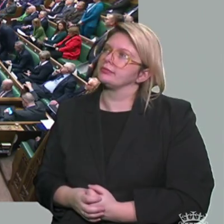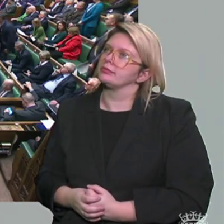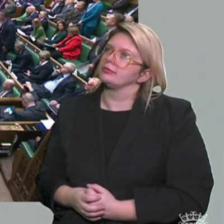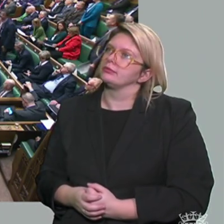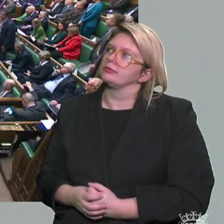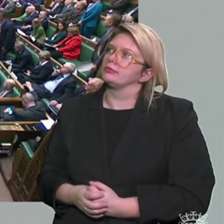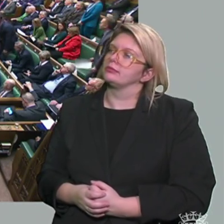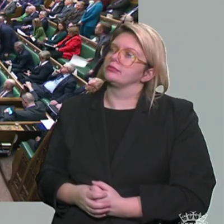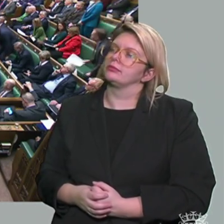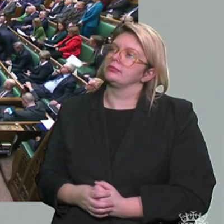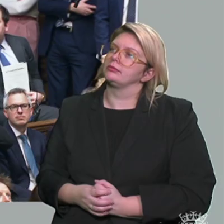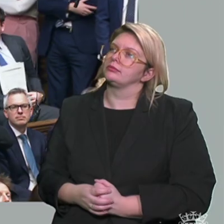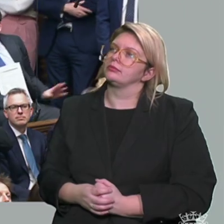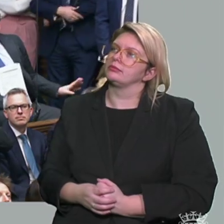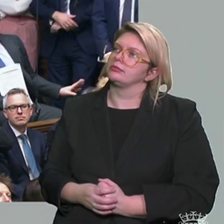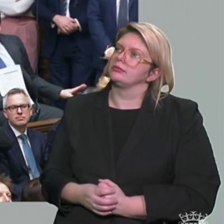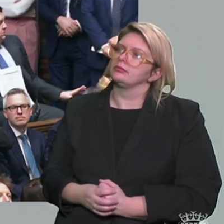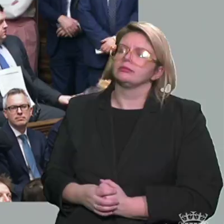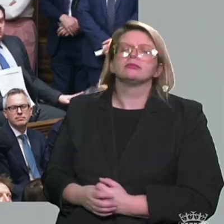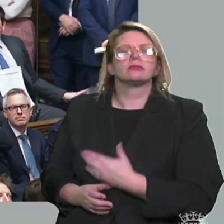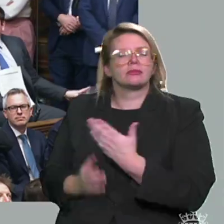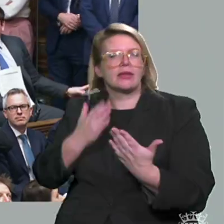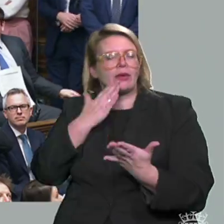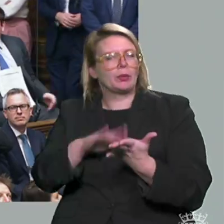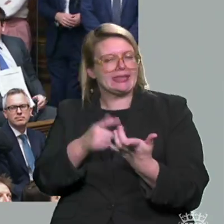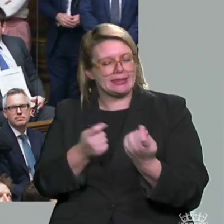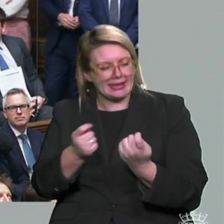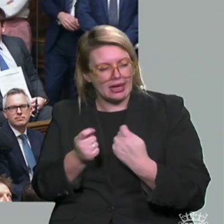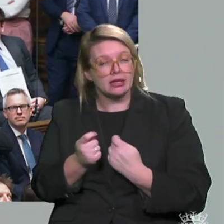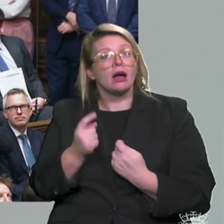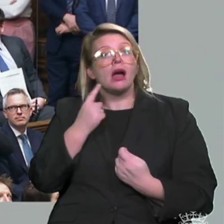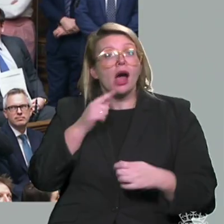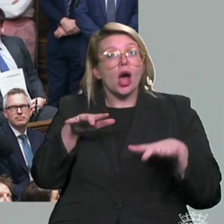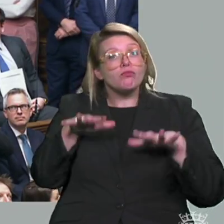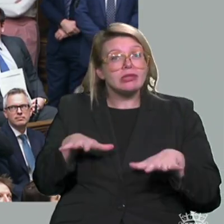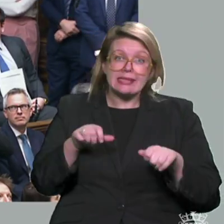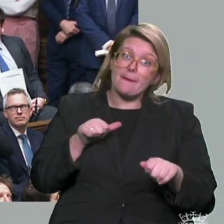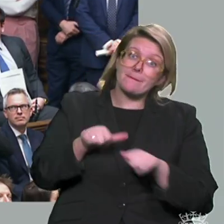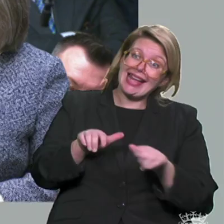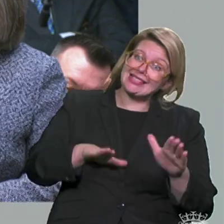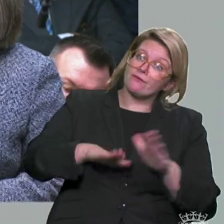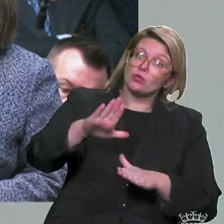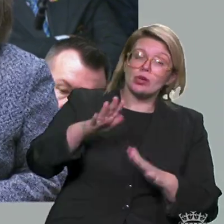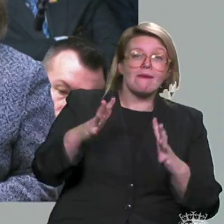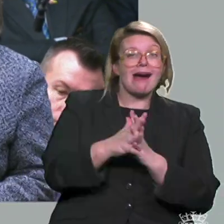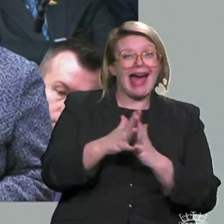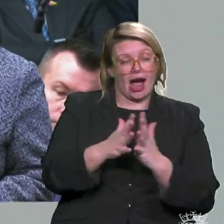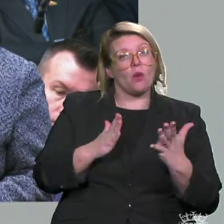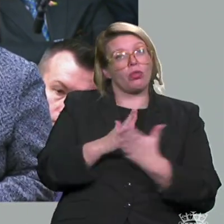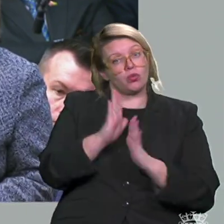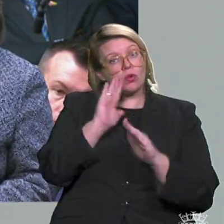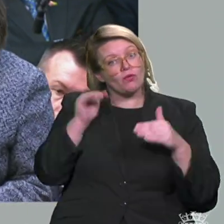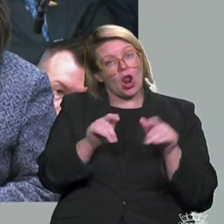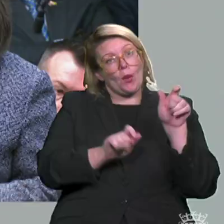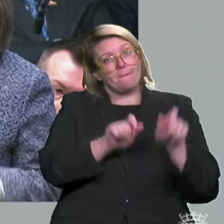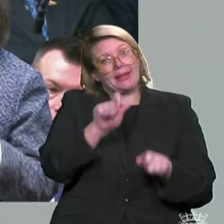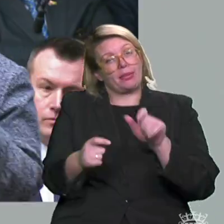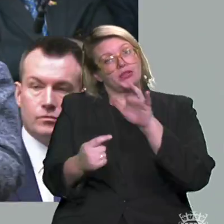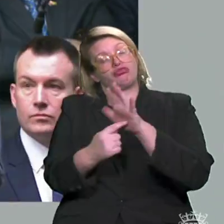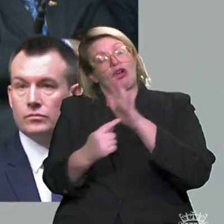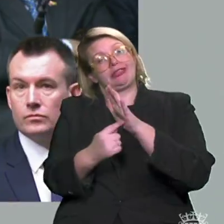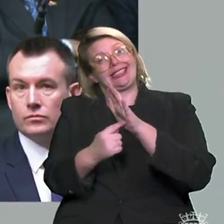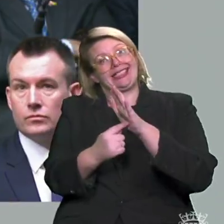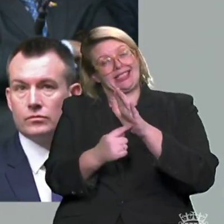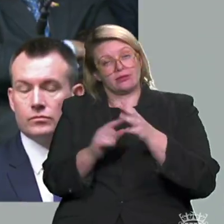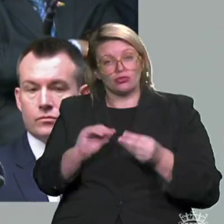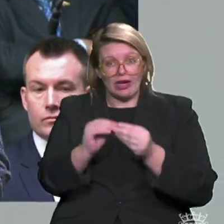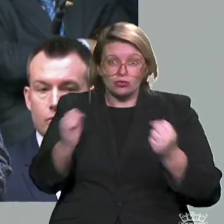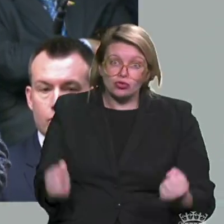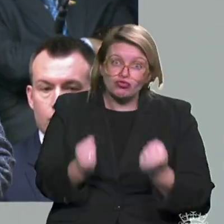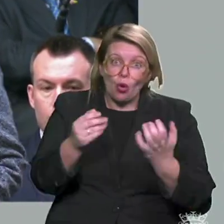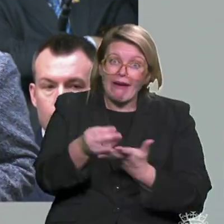Does the Prime Minister agree that the right way to secure the best future for the British people is to deliver on the people’s priorities and secure a strong economy?